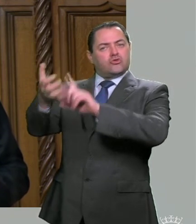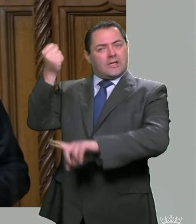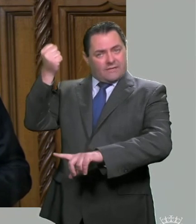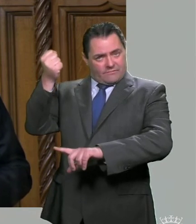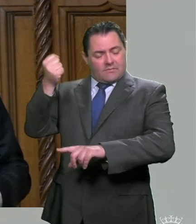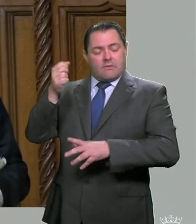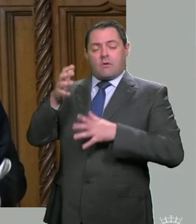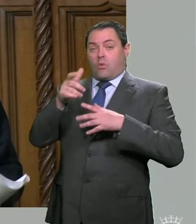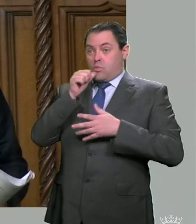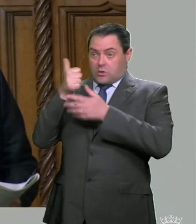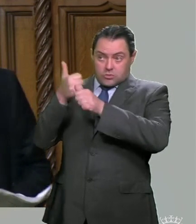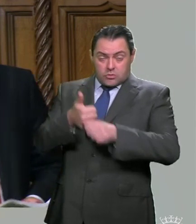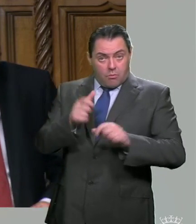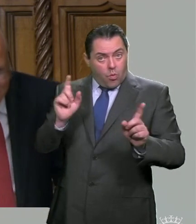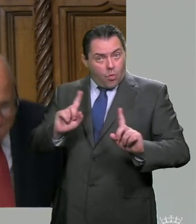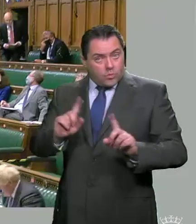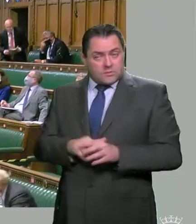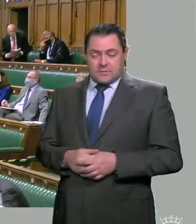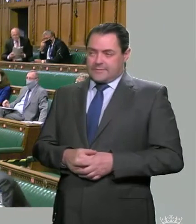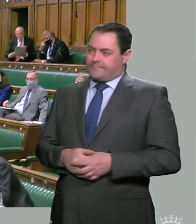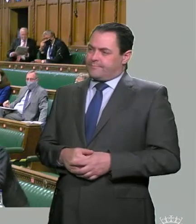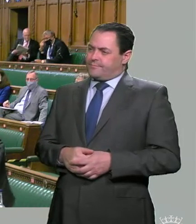Will the Prime Minister support such a policy initiative?